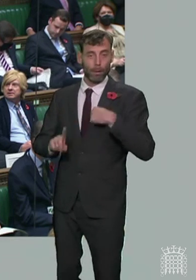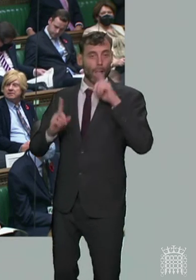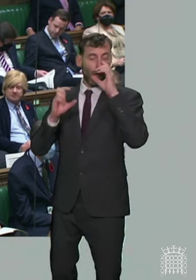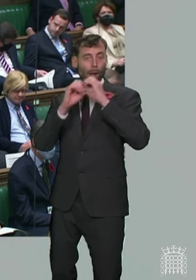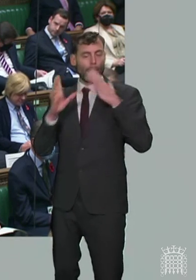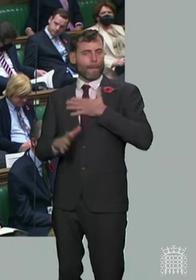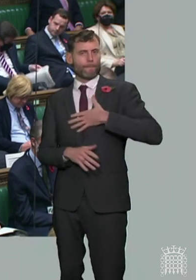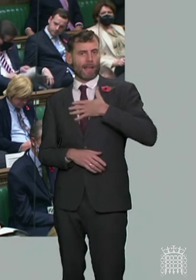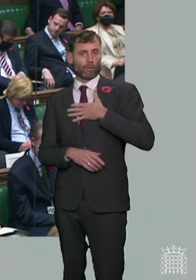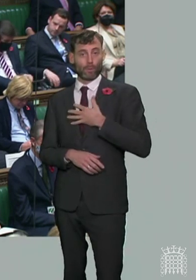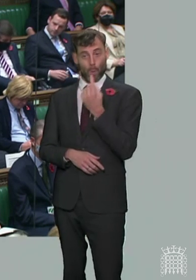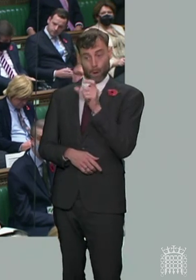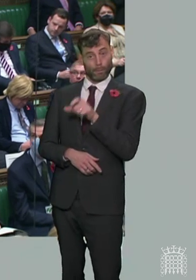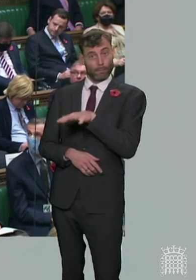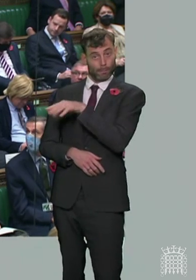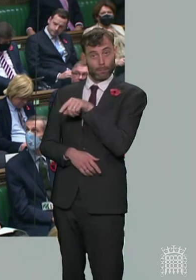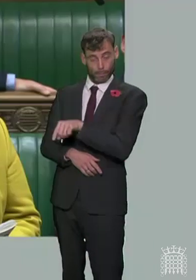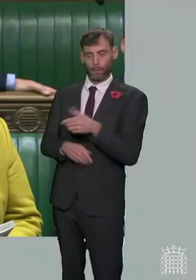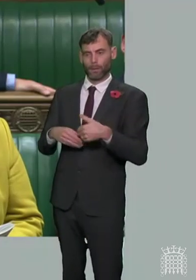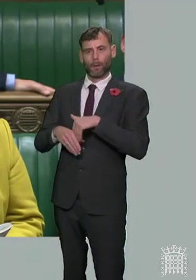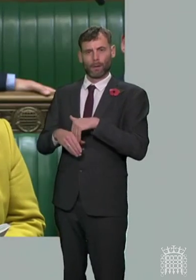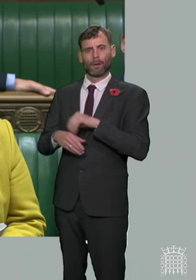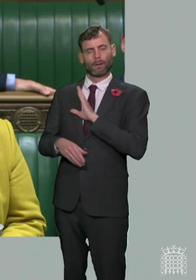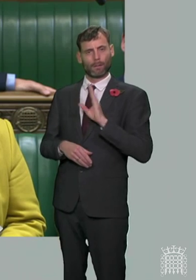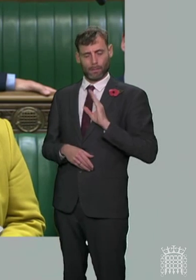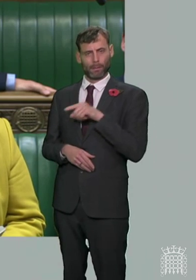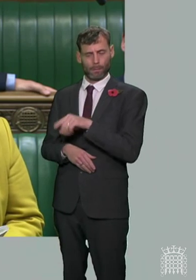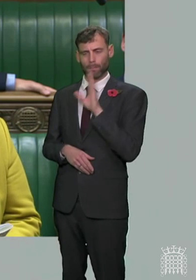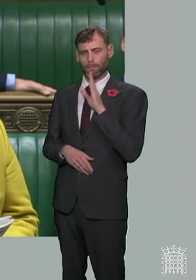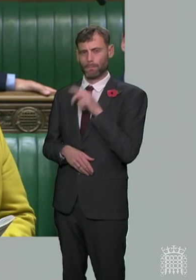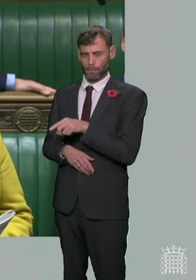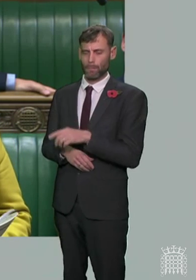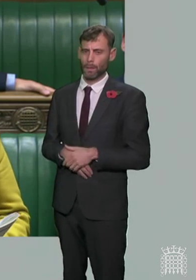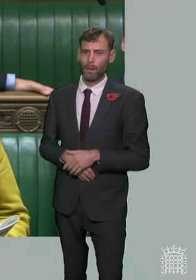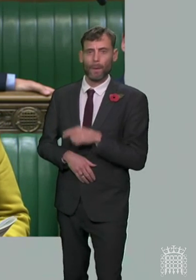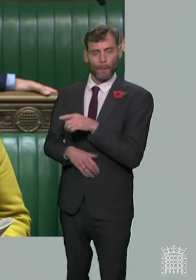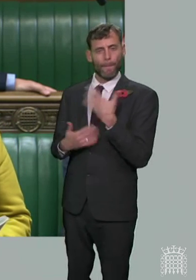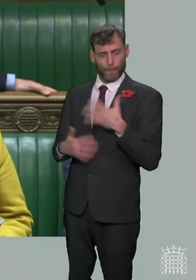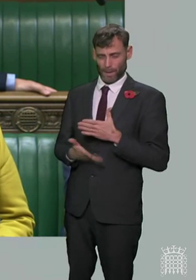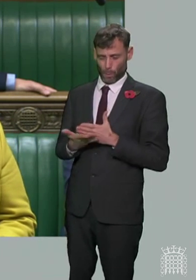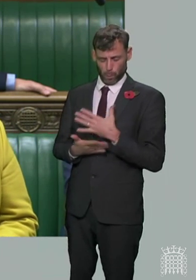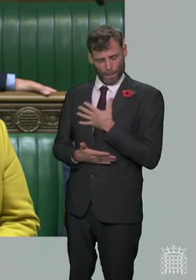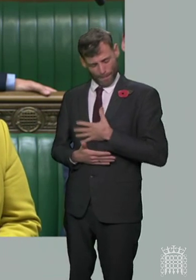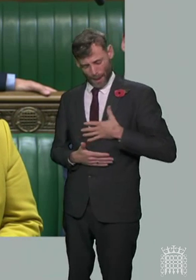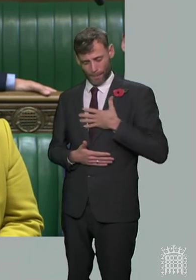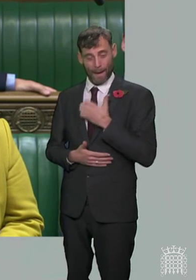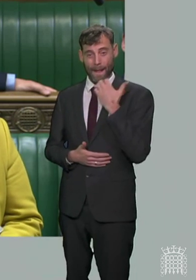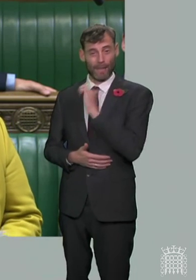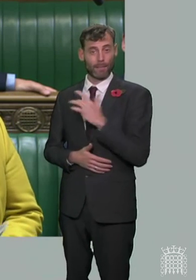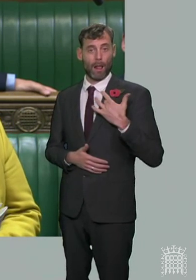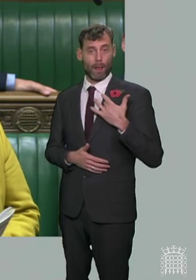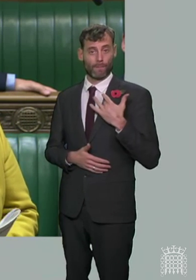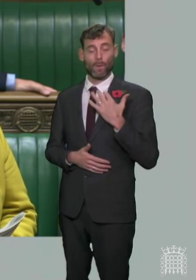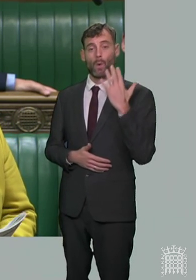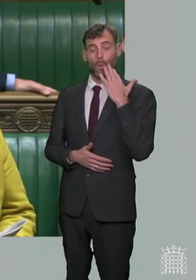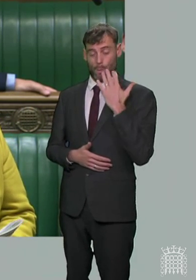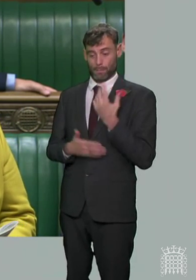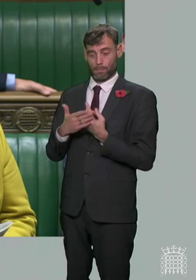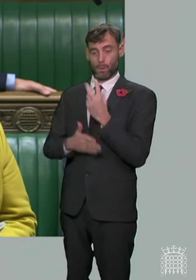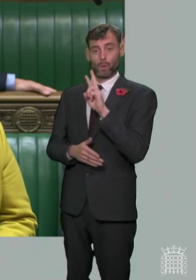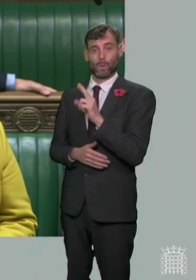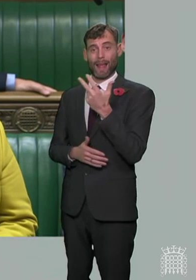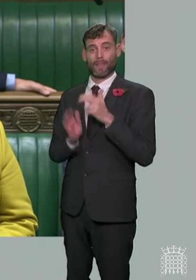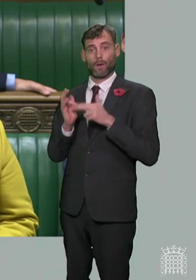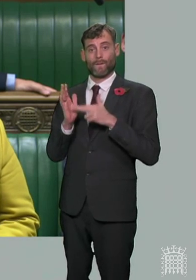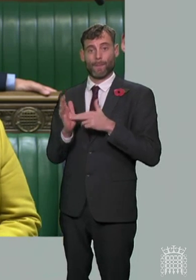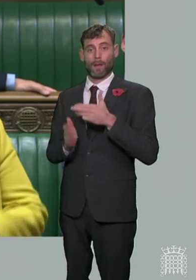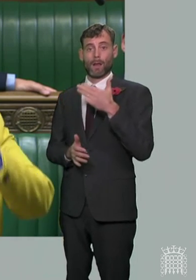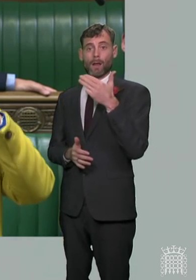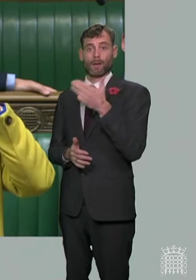Richard Lee, a constituent of mine and veteran who served with distinction in the British Army, has been living with this pain every day of his life since 28 November 1981.